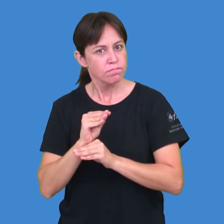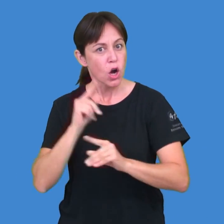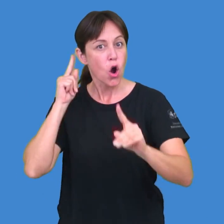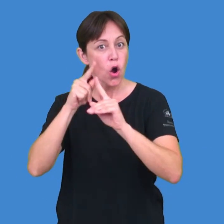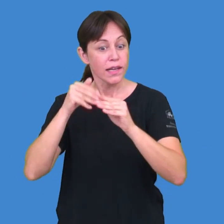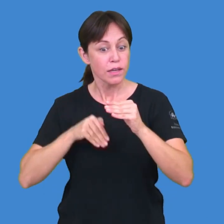objetivo